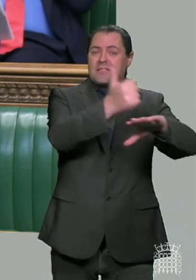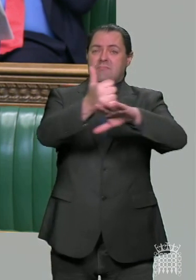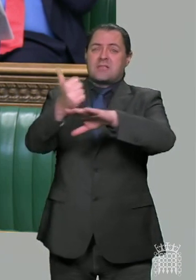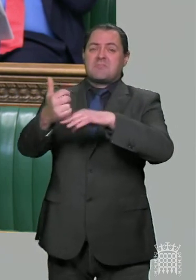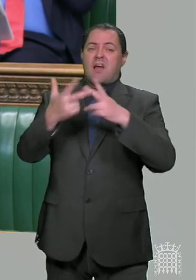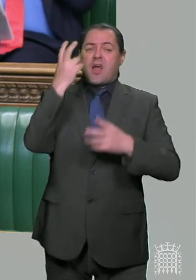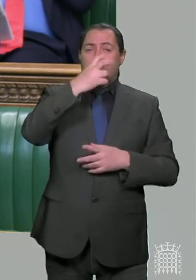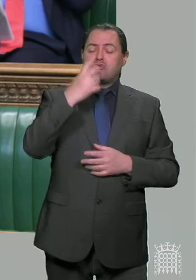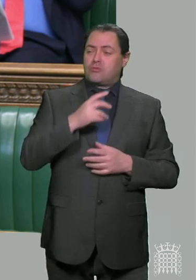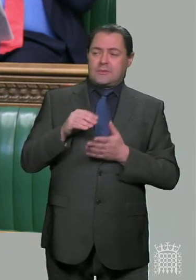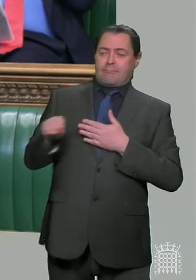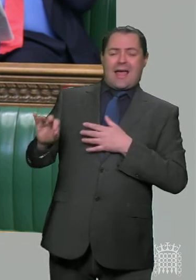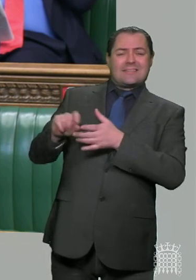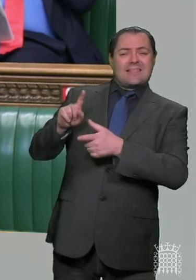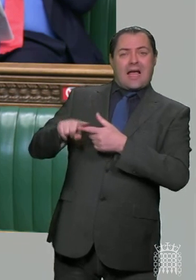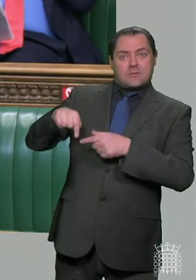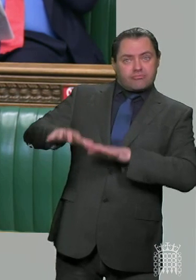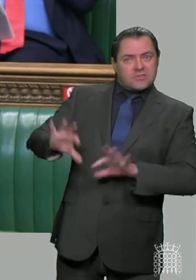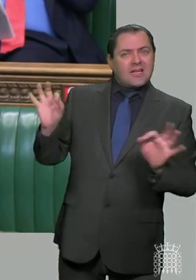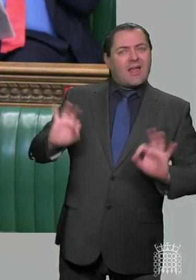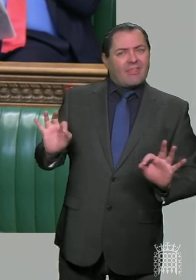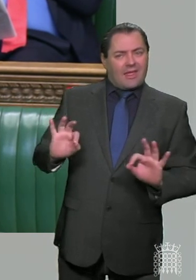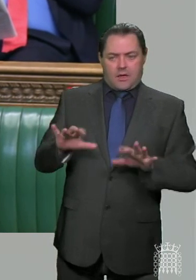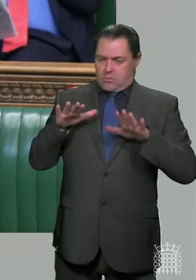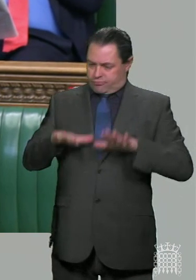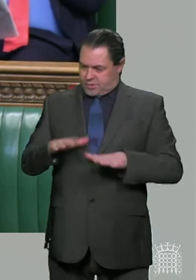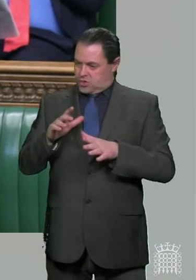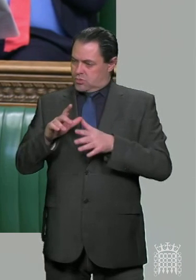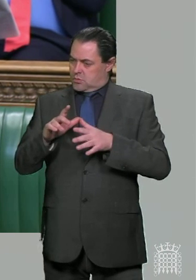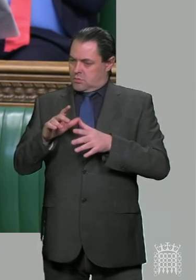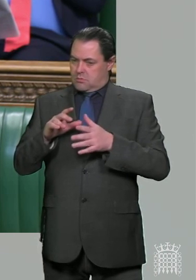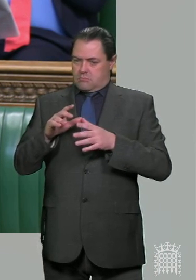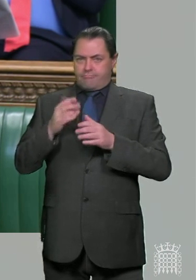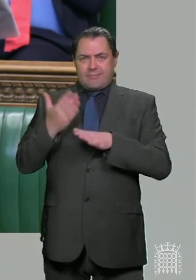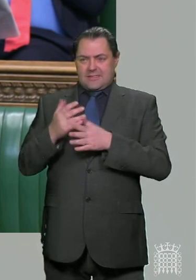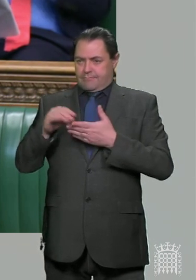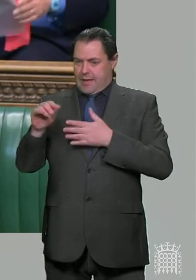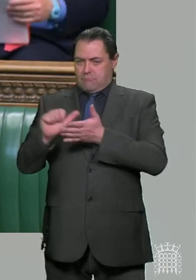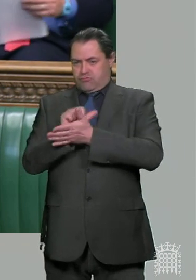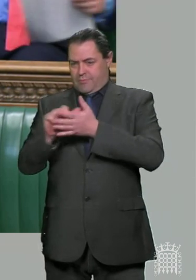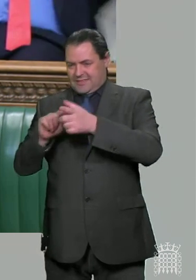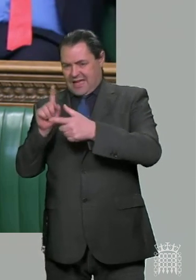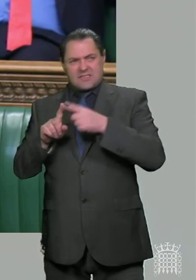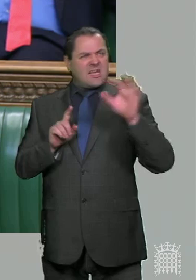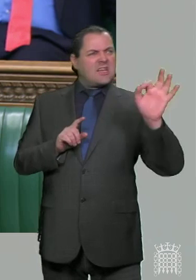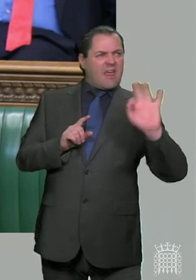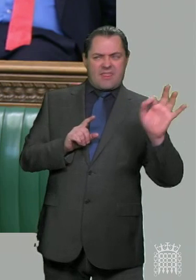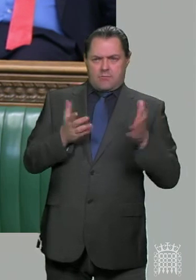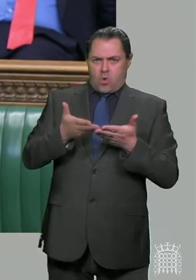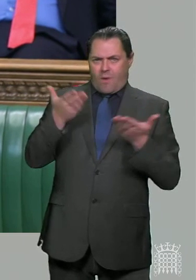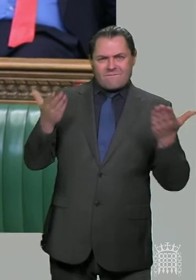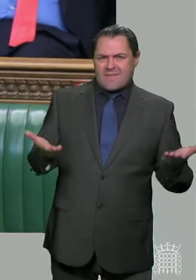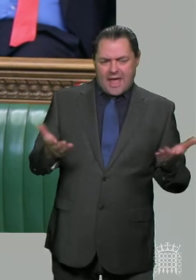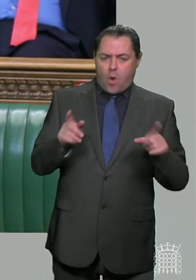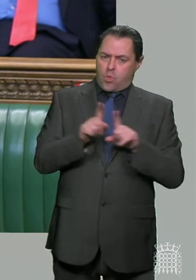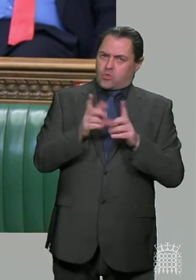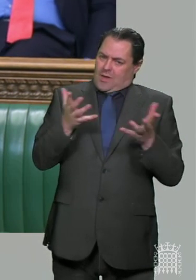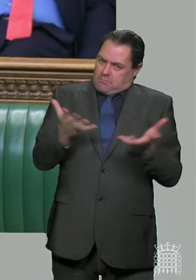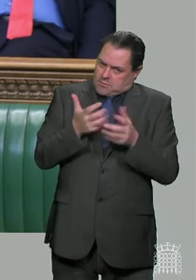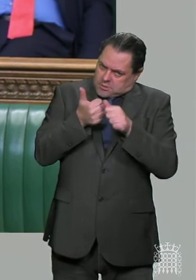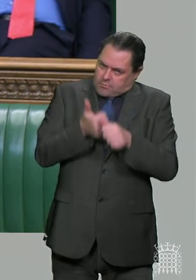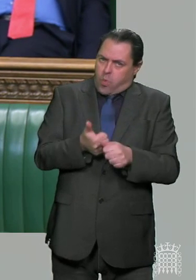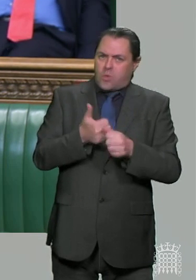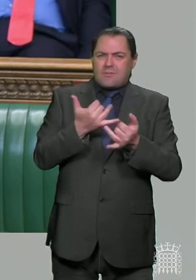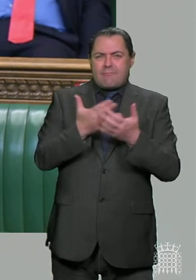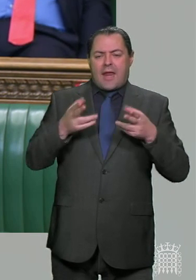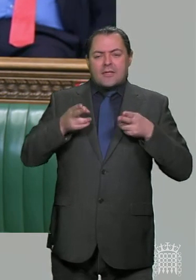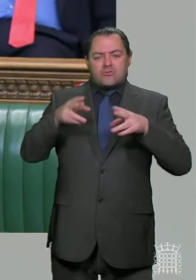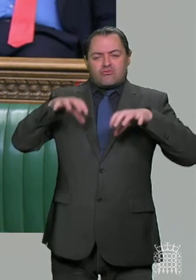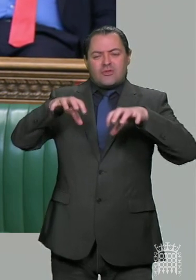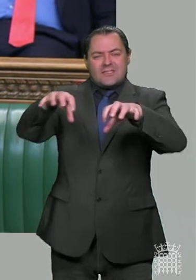It would stop them undercutting British businesses who pay their fair share, and it would make a transformational difference to high streets and town centres at the heart of communities across the UK.